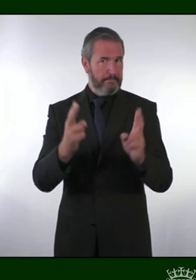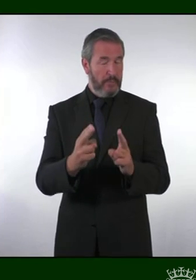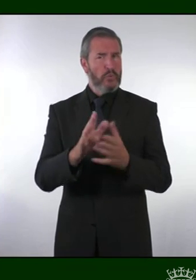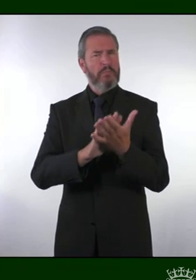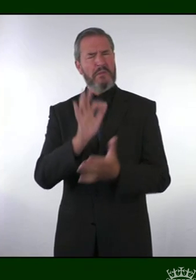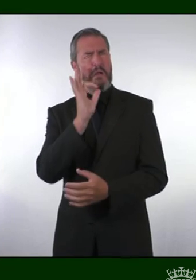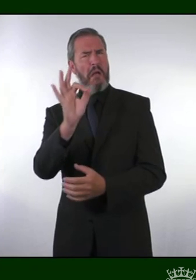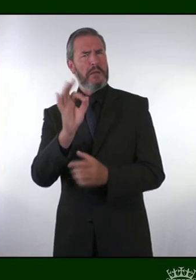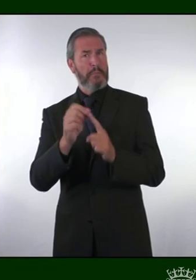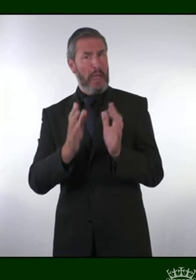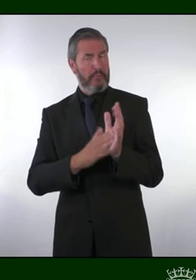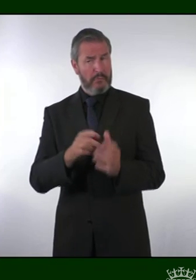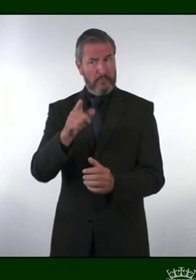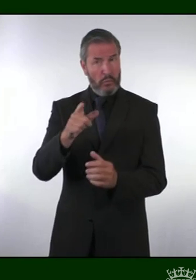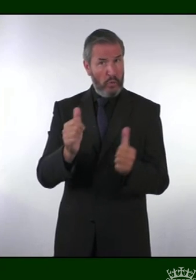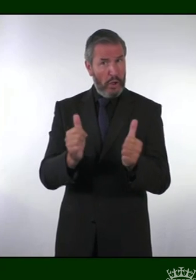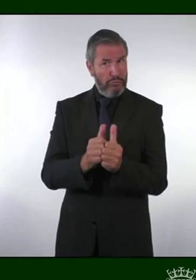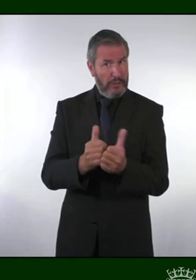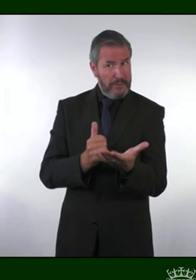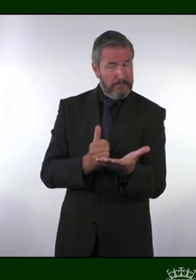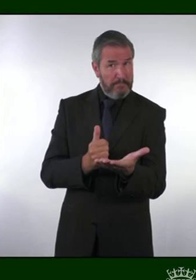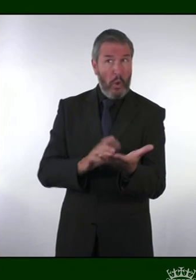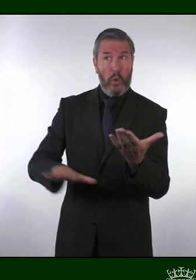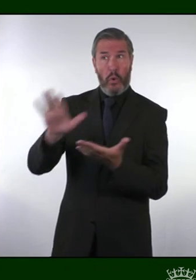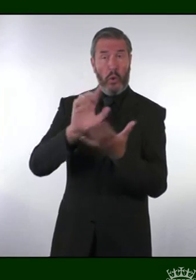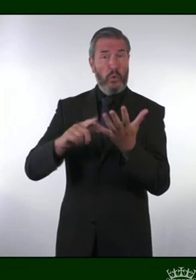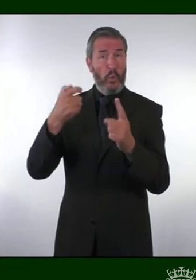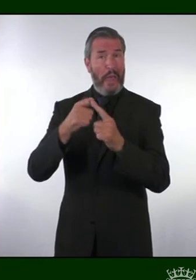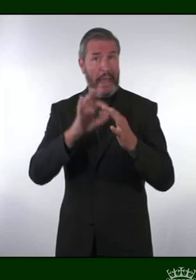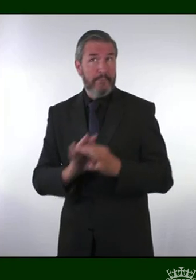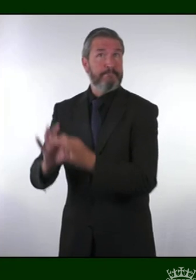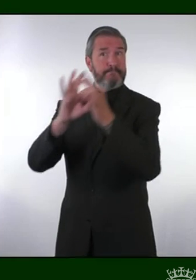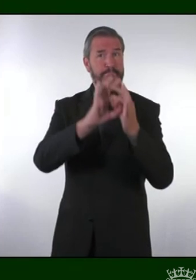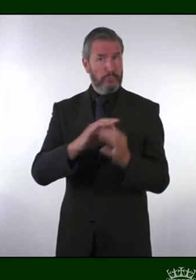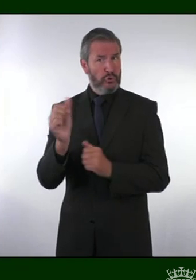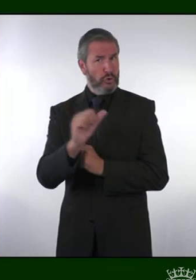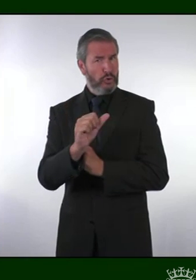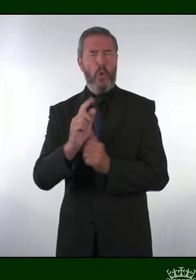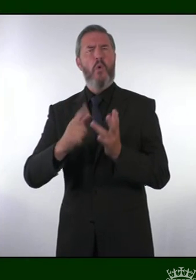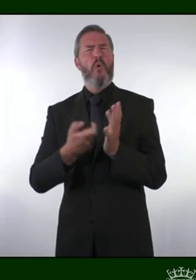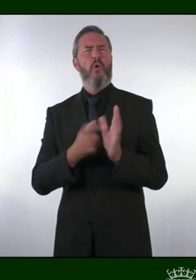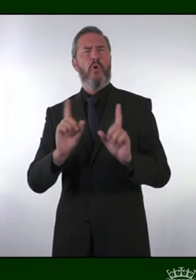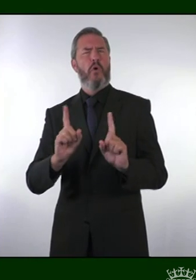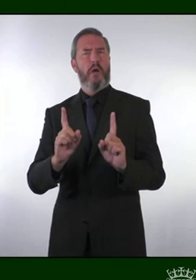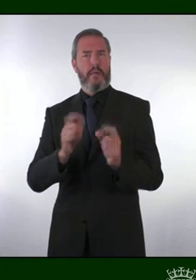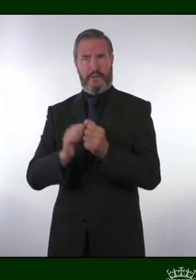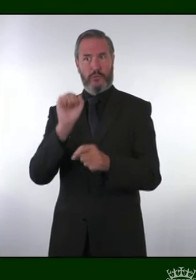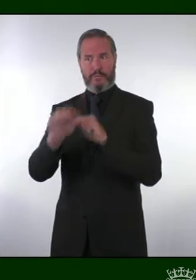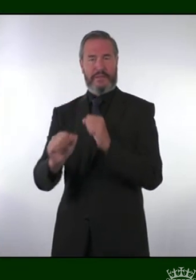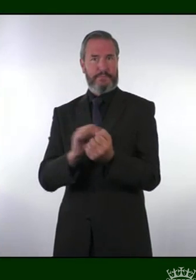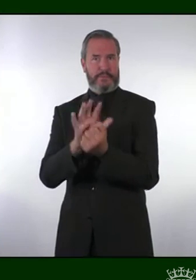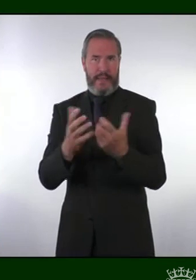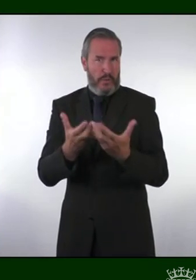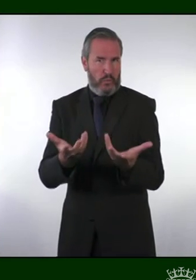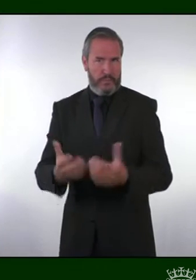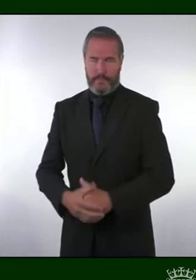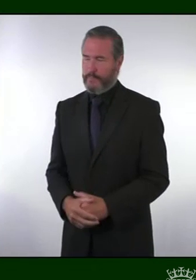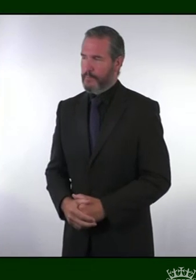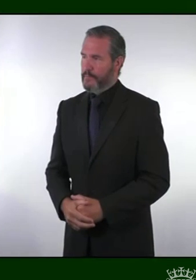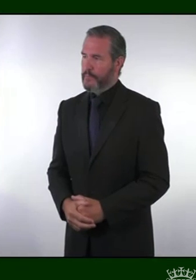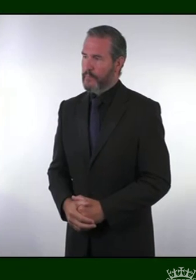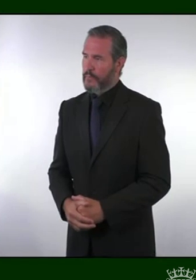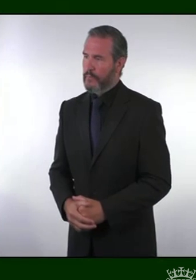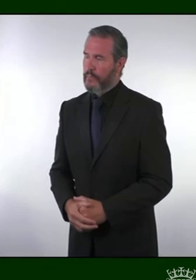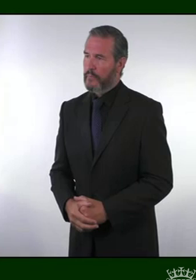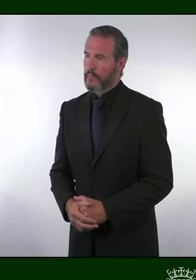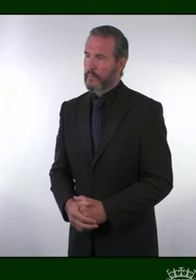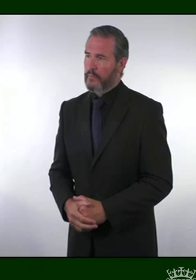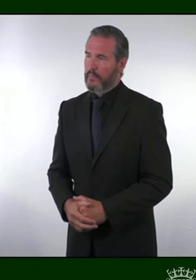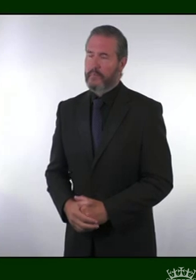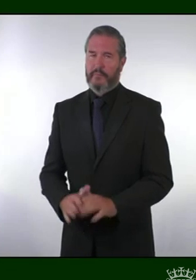Does the Prime Minister therefore agree that the UK-wide approach works and we need to continue with it to beat the pandemic?